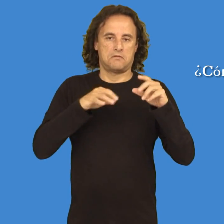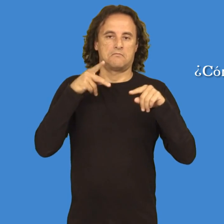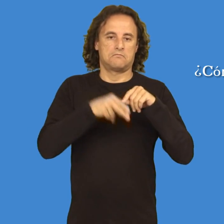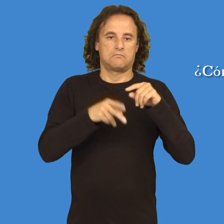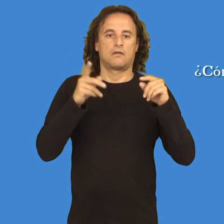evitar